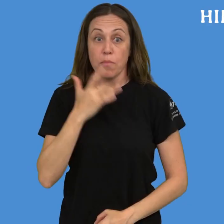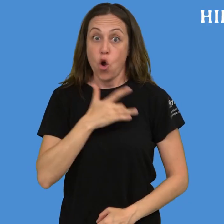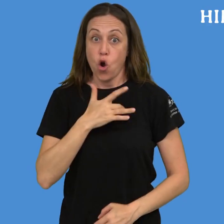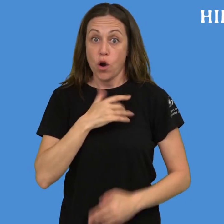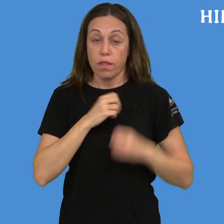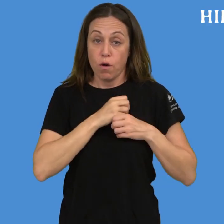corazón